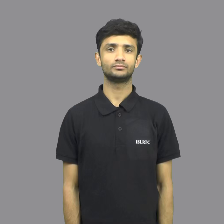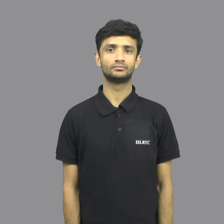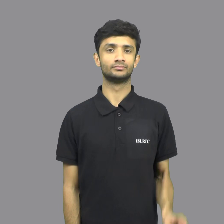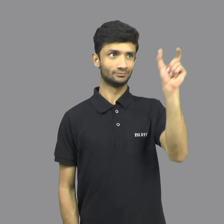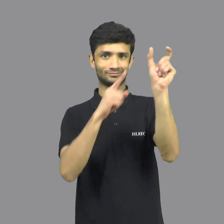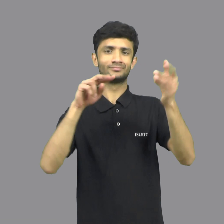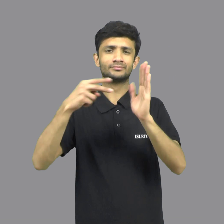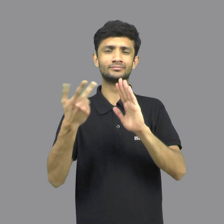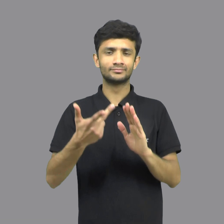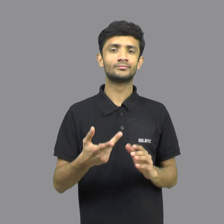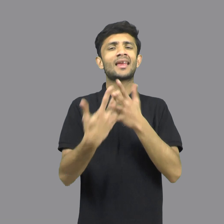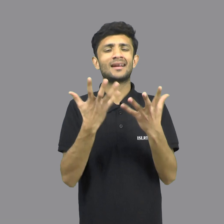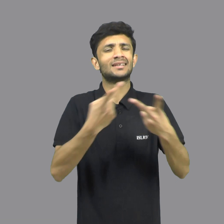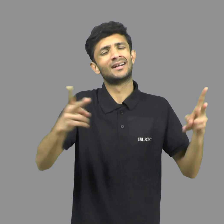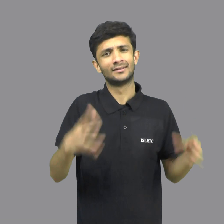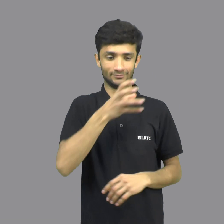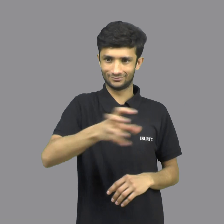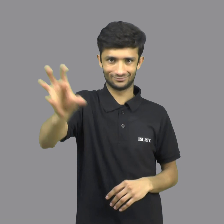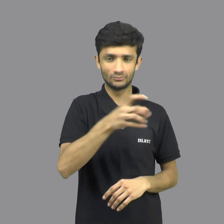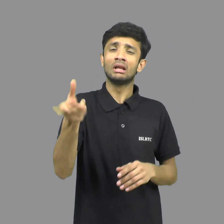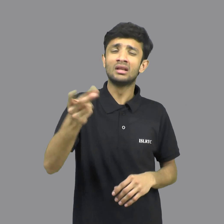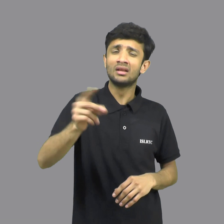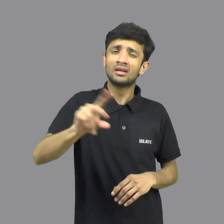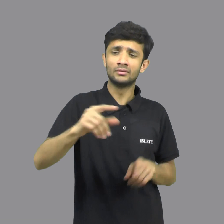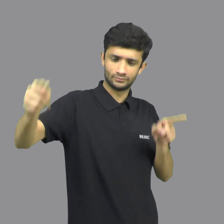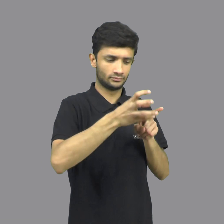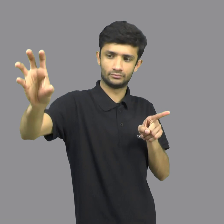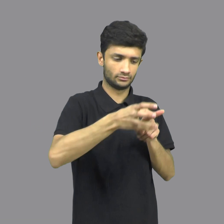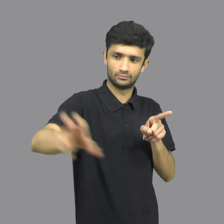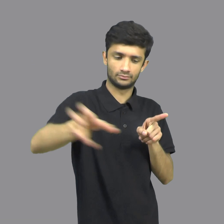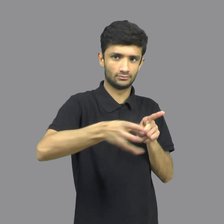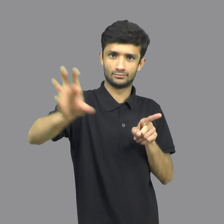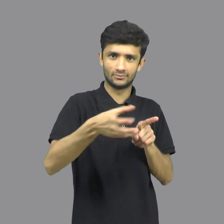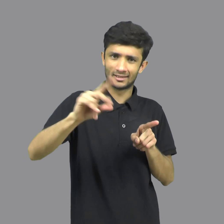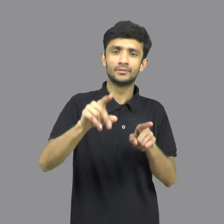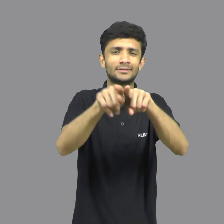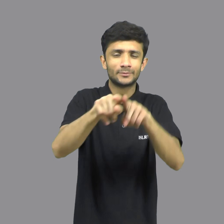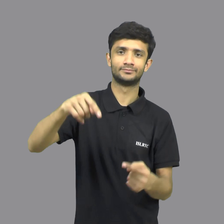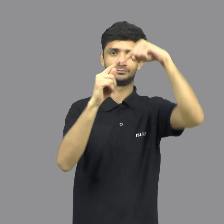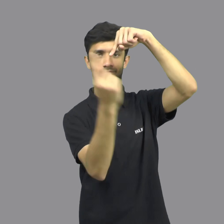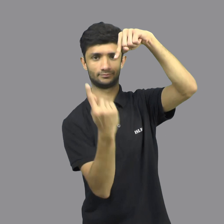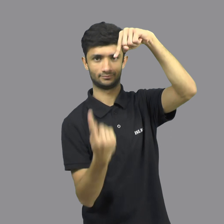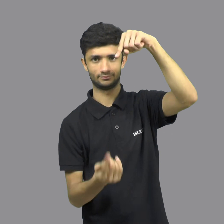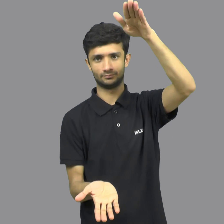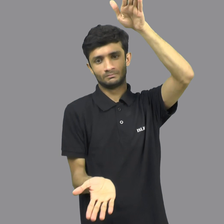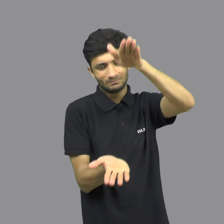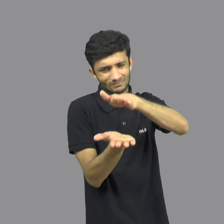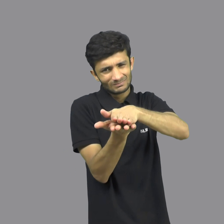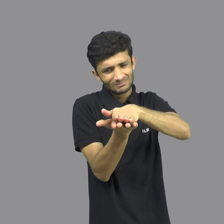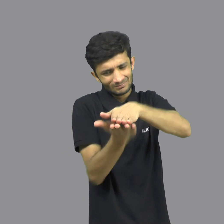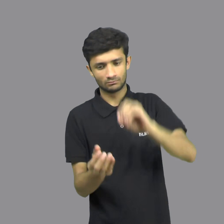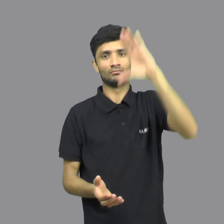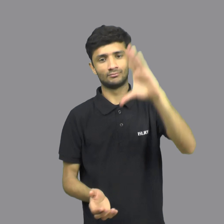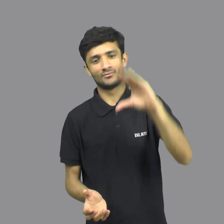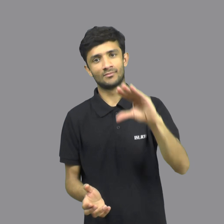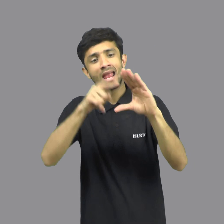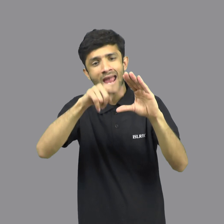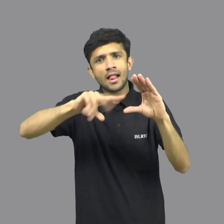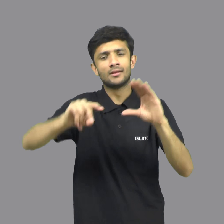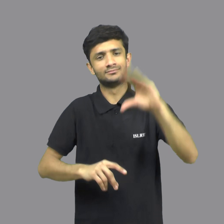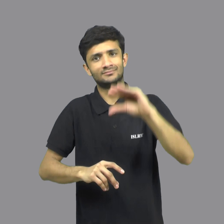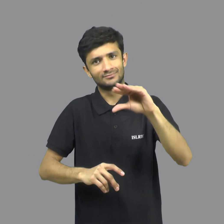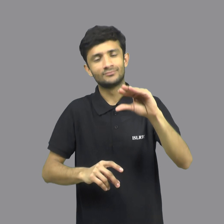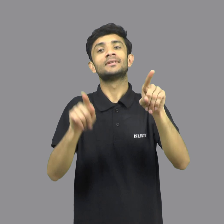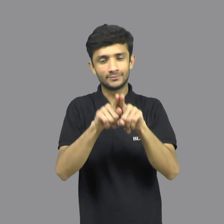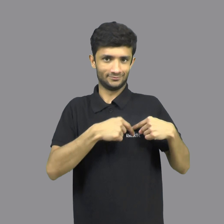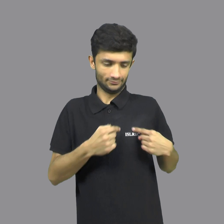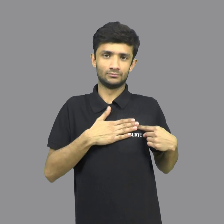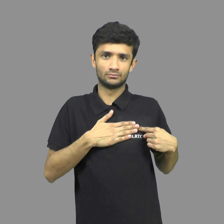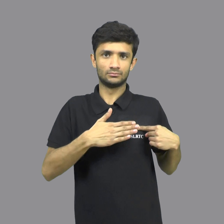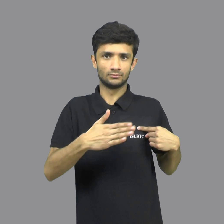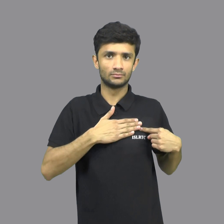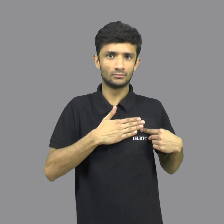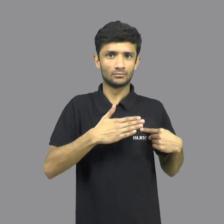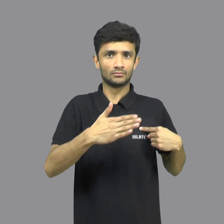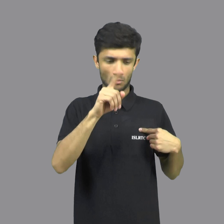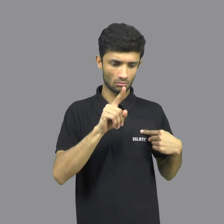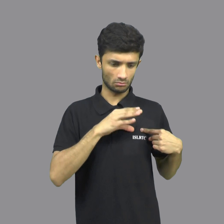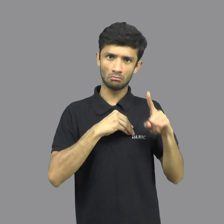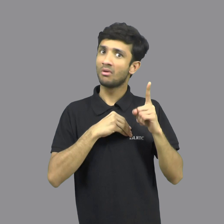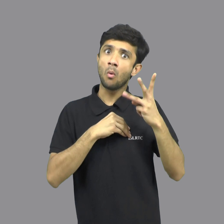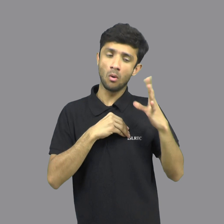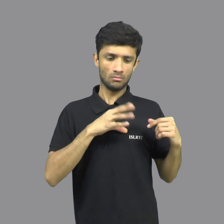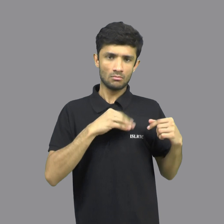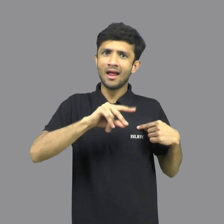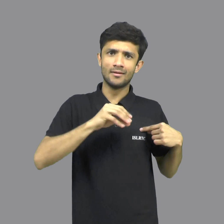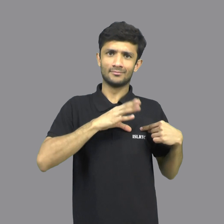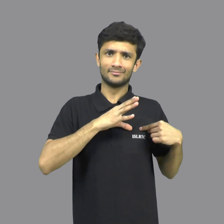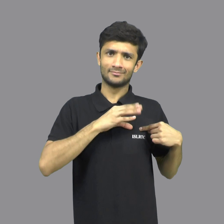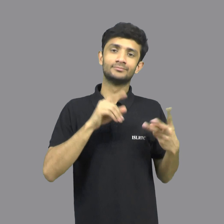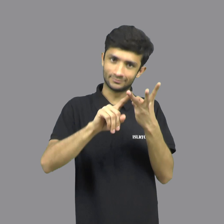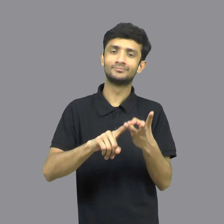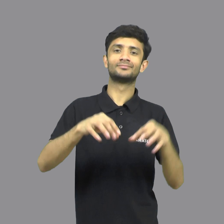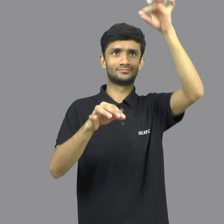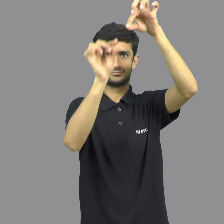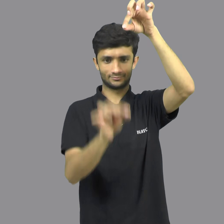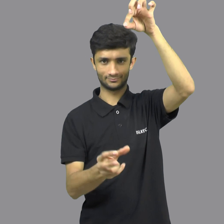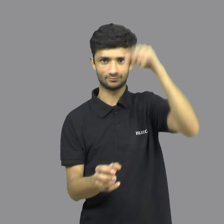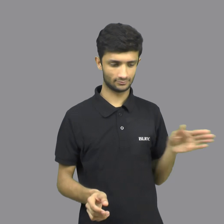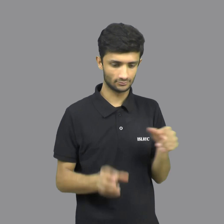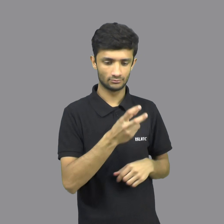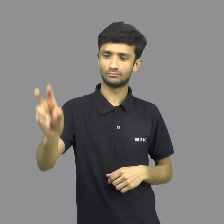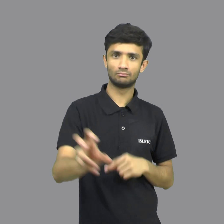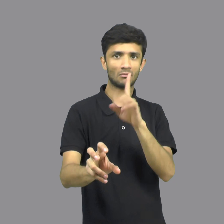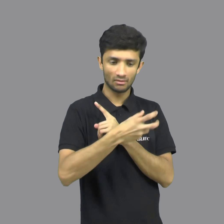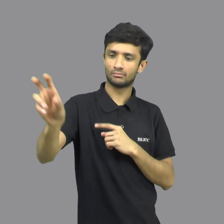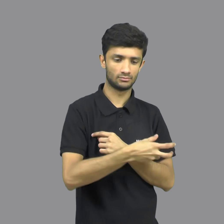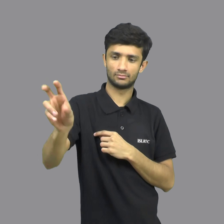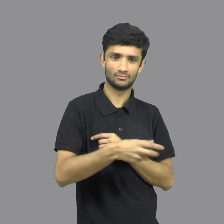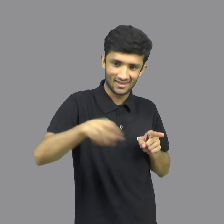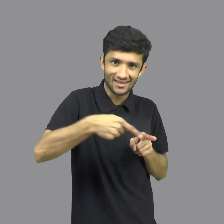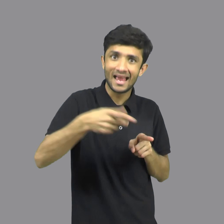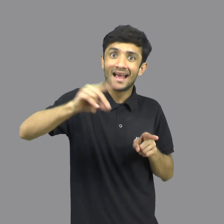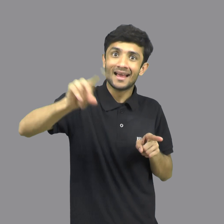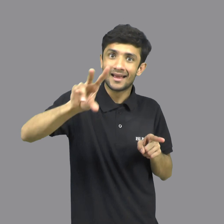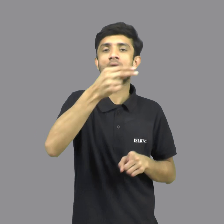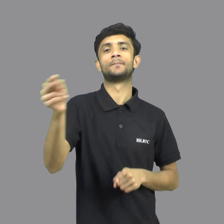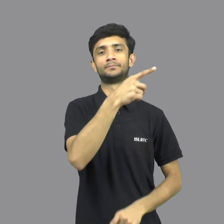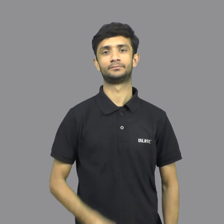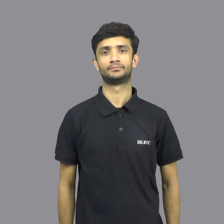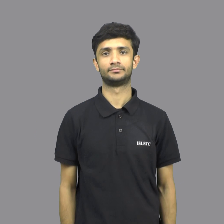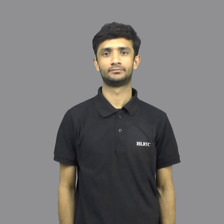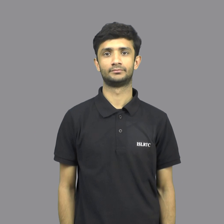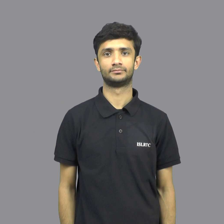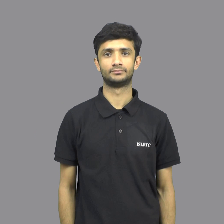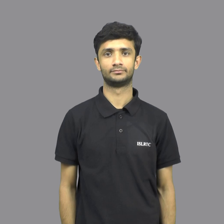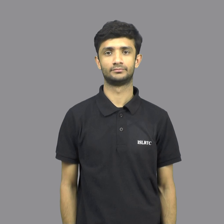Oscillation